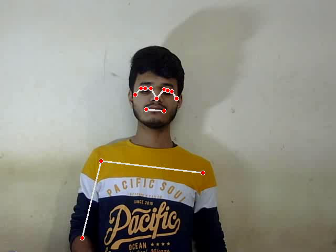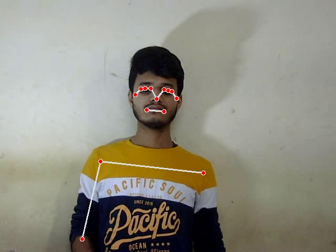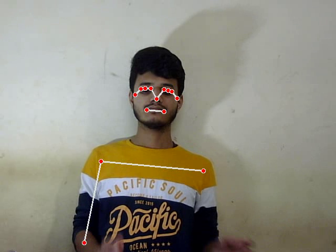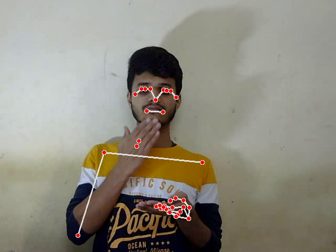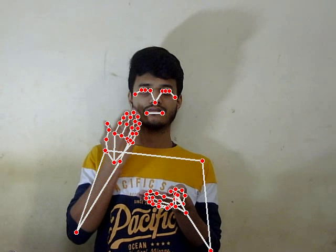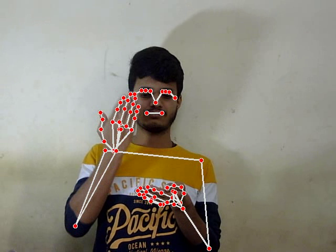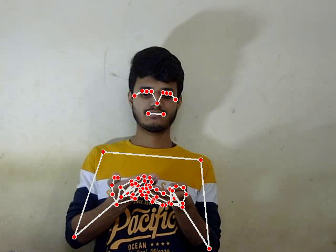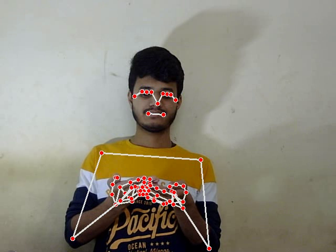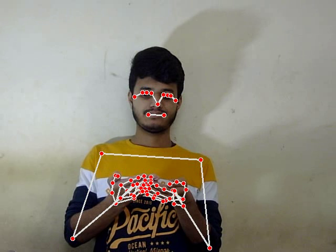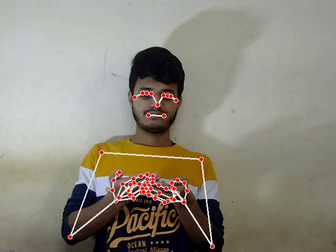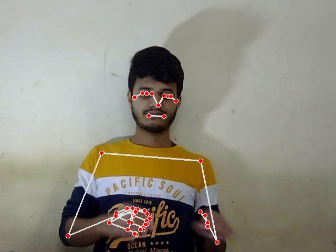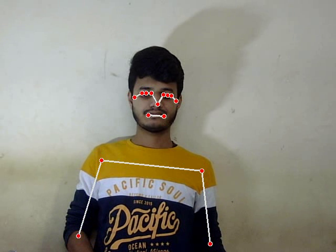good